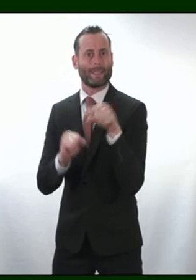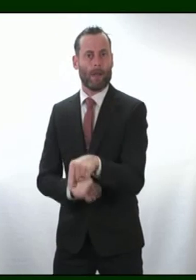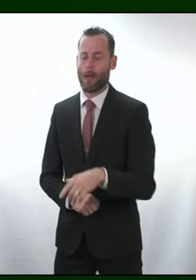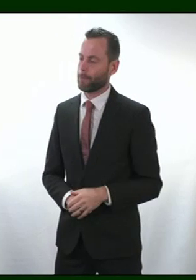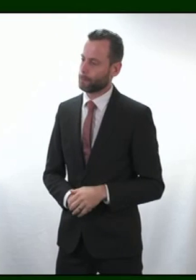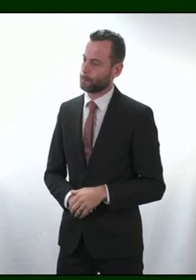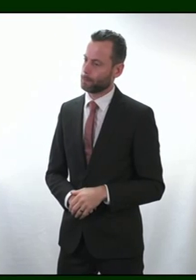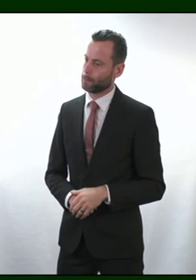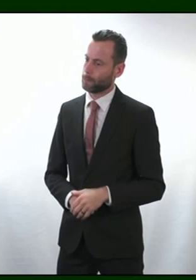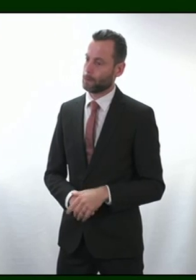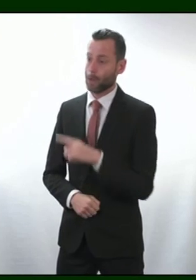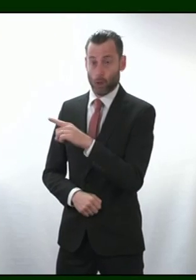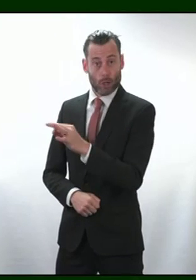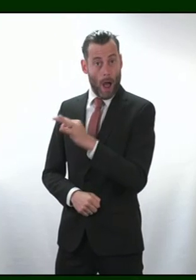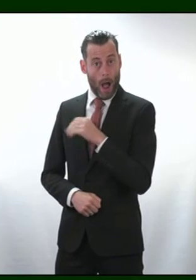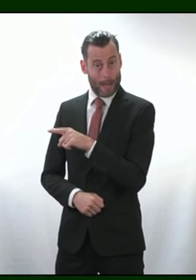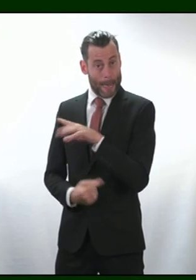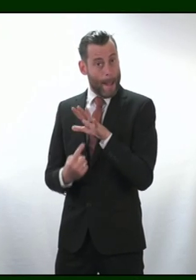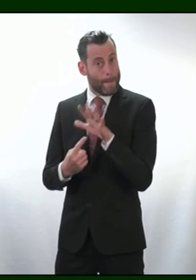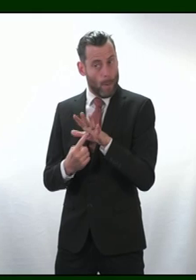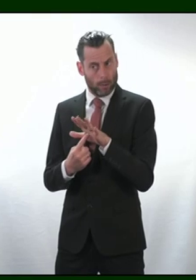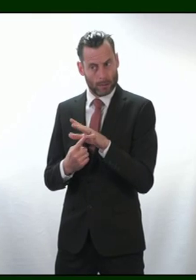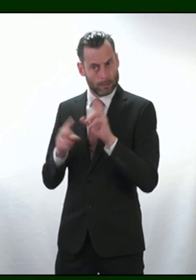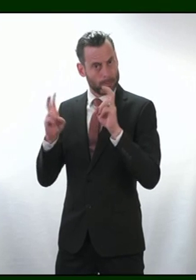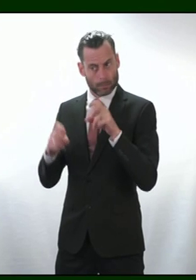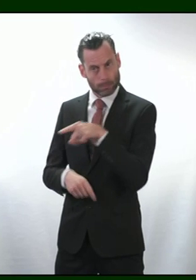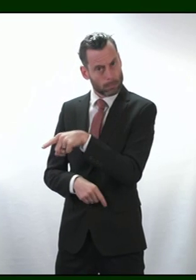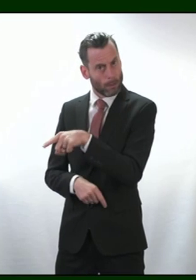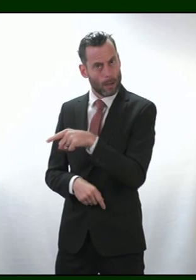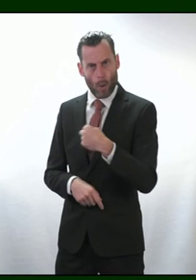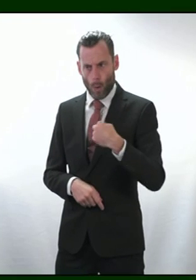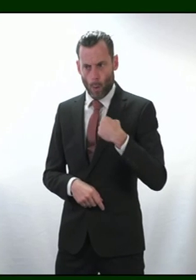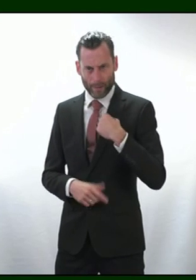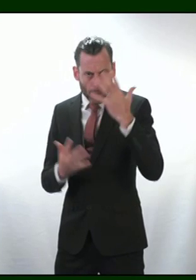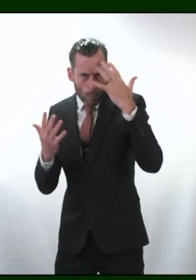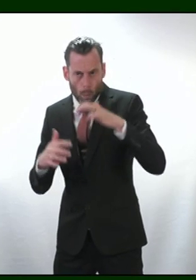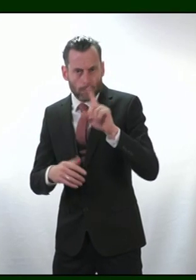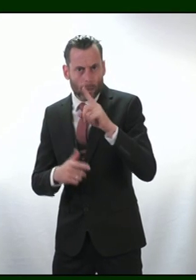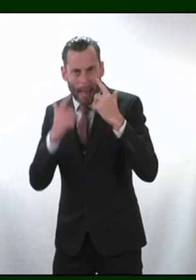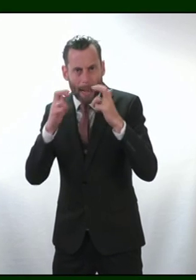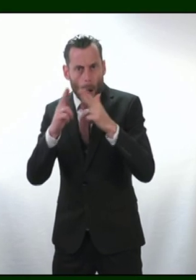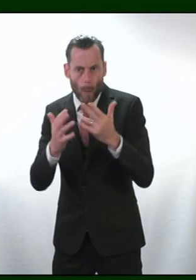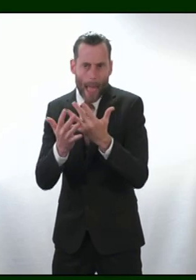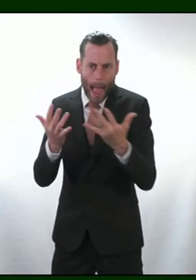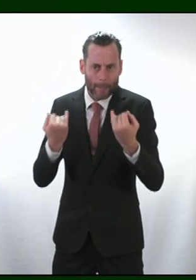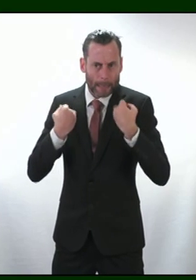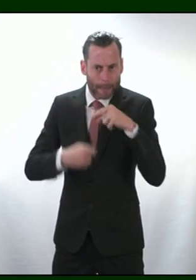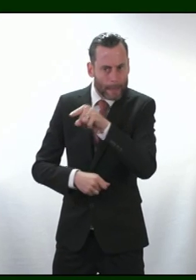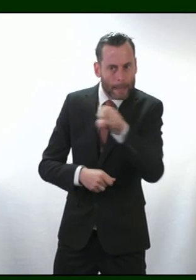The honourable Lady is asking an important point, and we are concerned about the rates of infection in care homes.